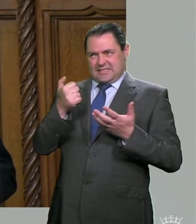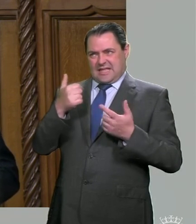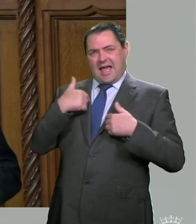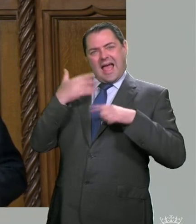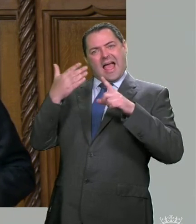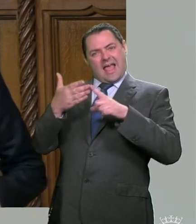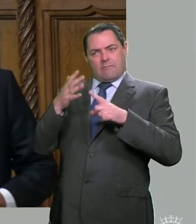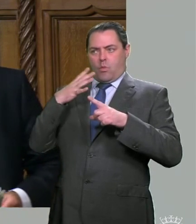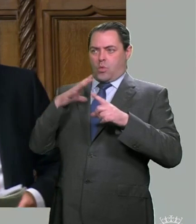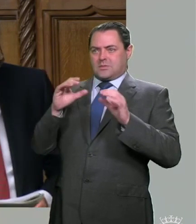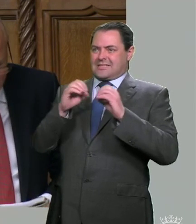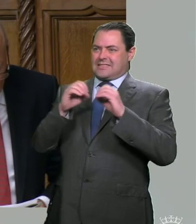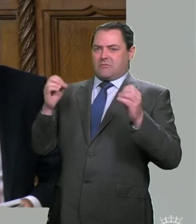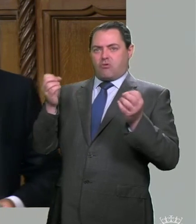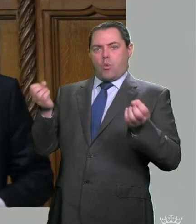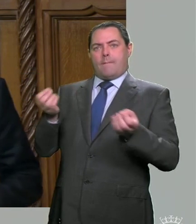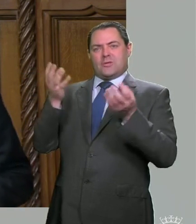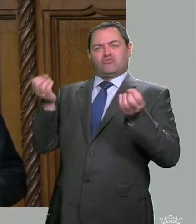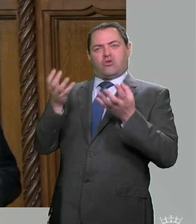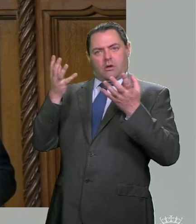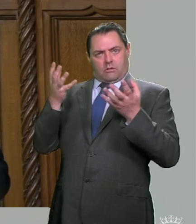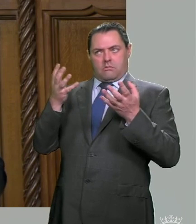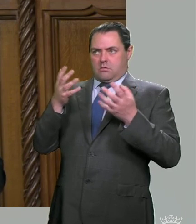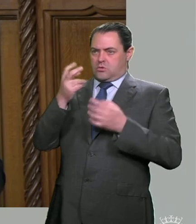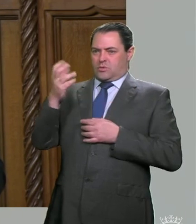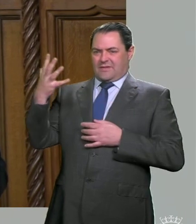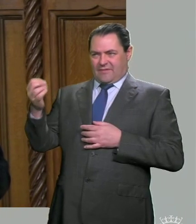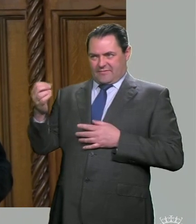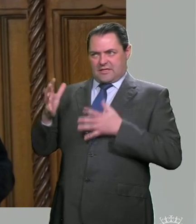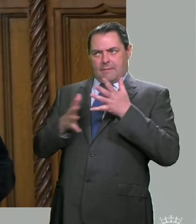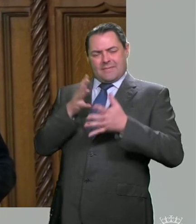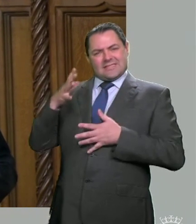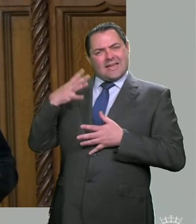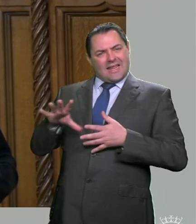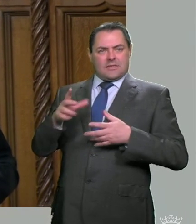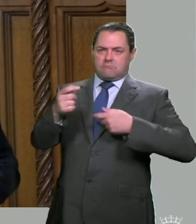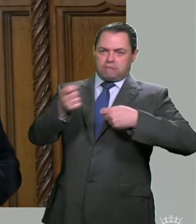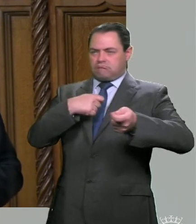To achieve that target will require innovative policies and a free market approach would help.